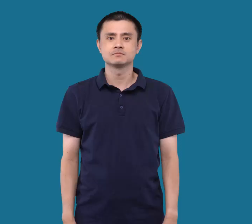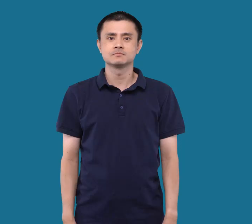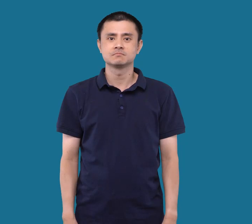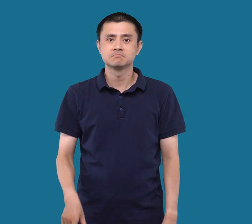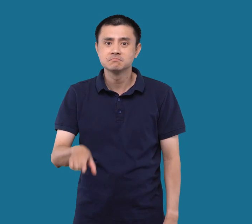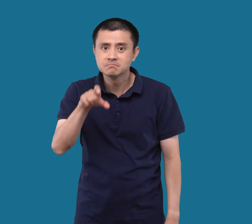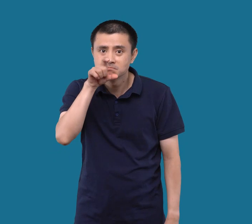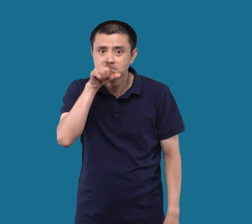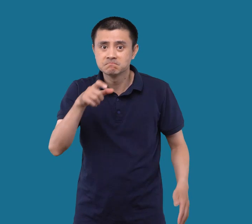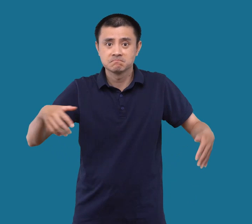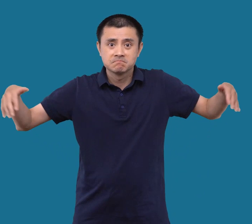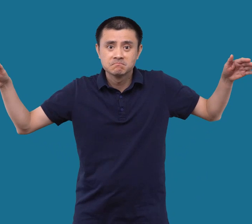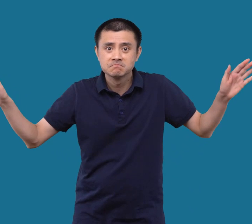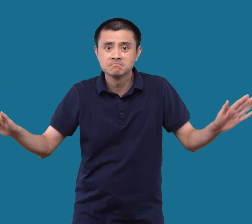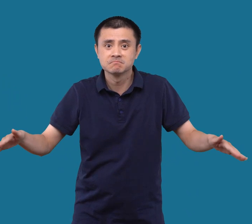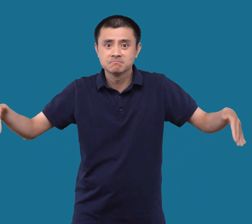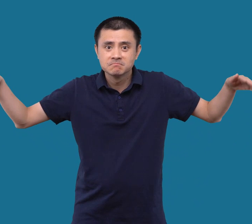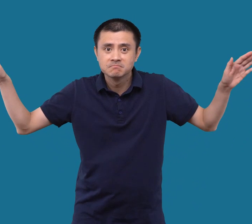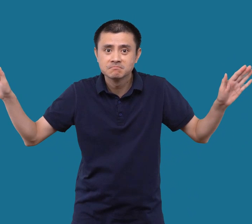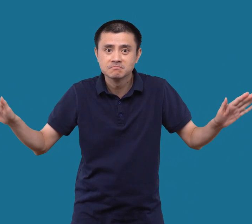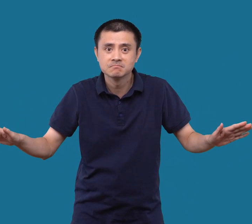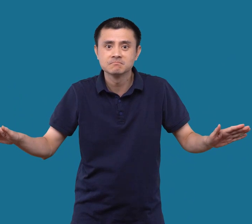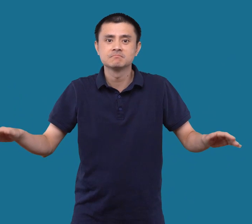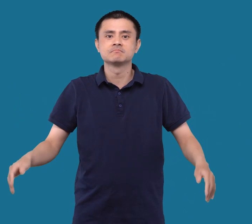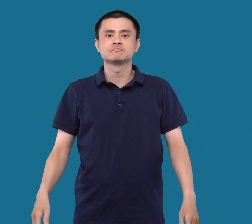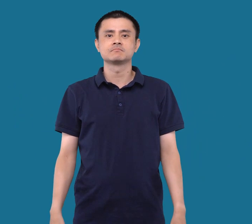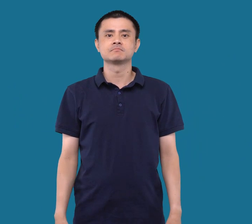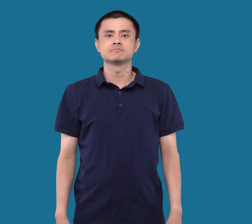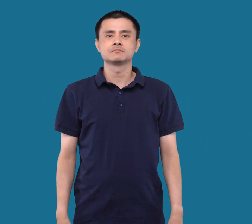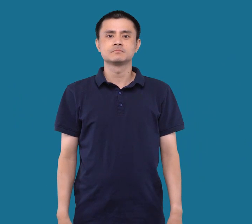chim đại bàng